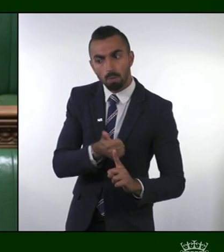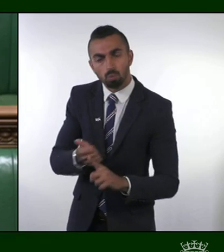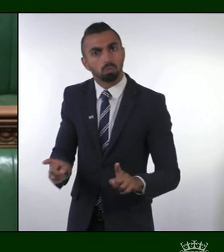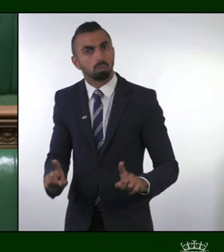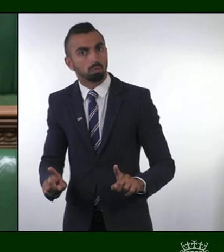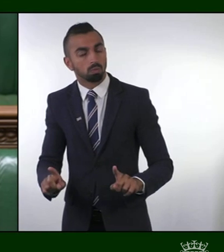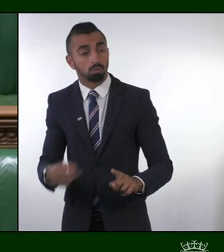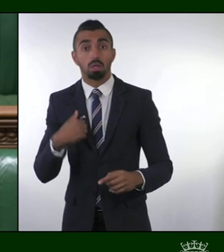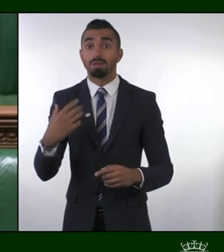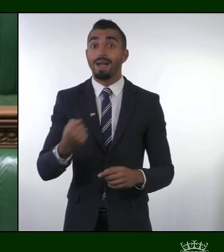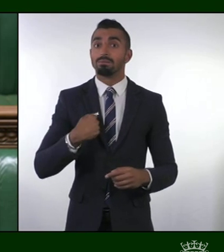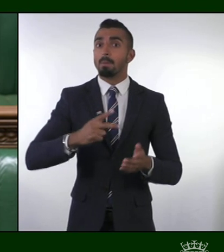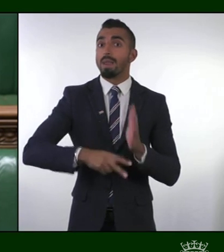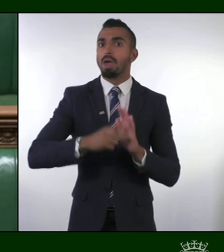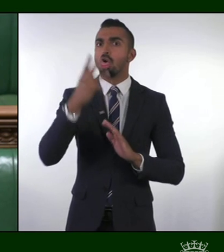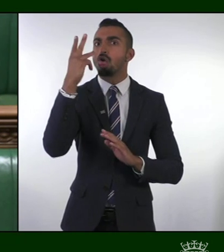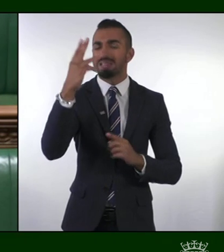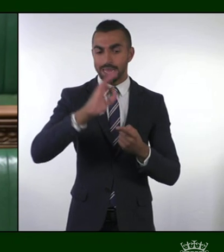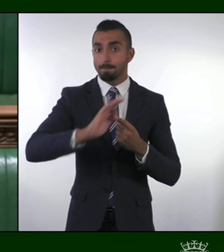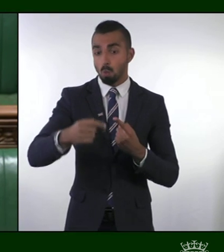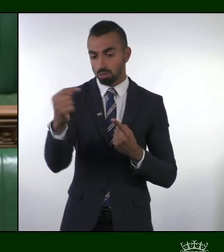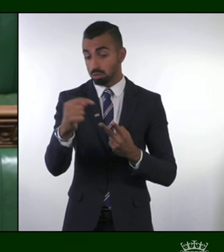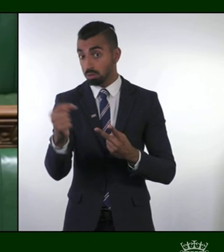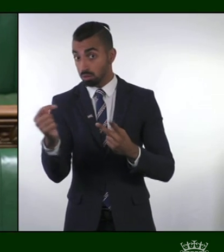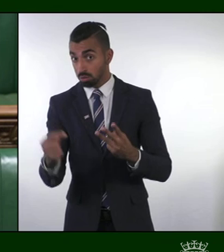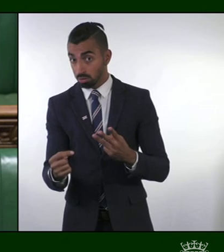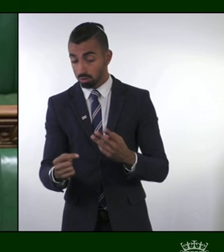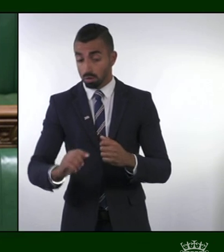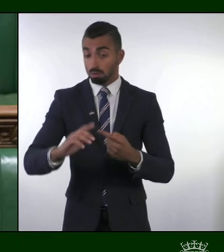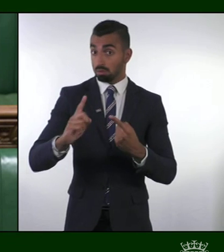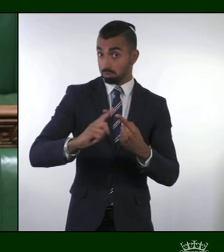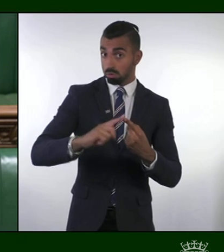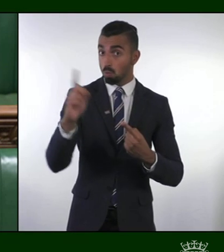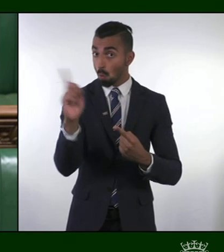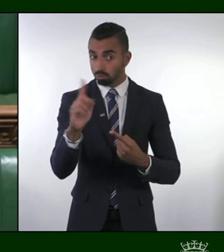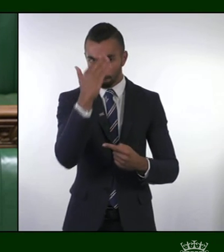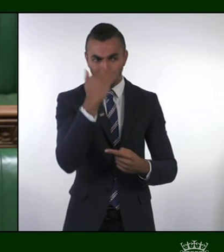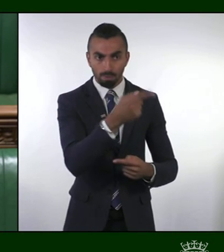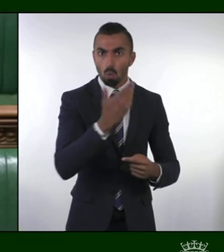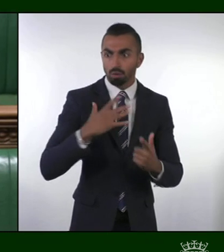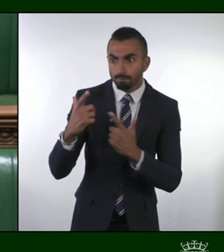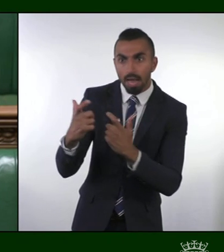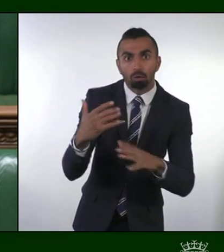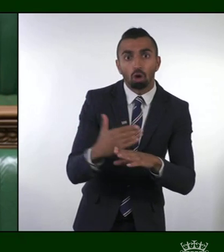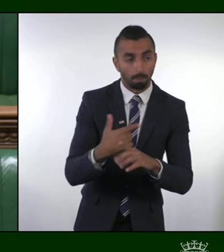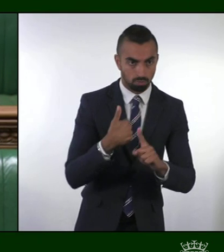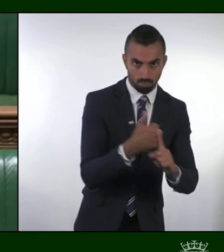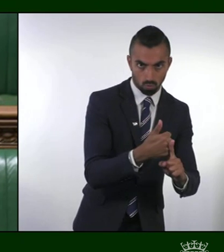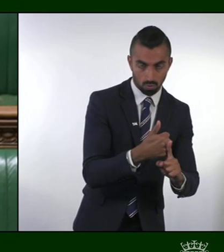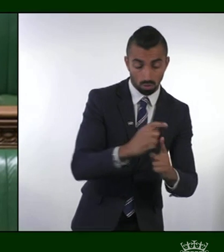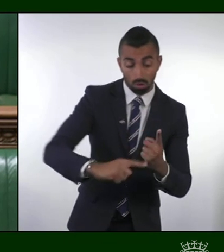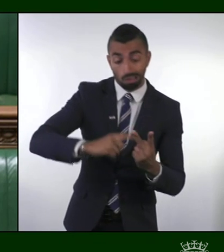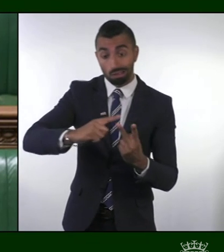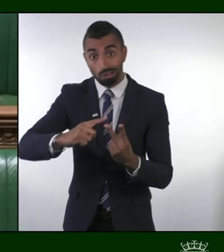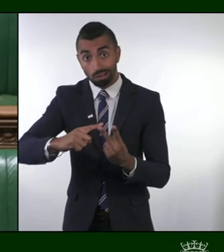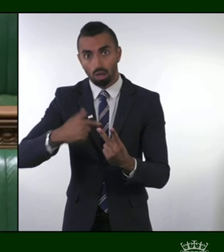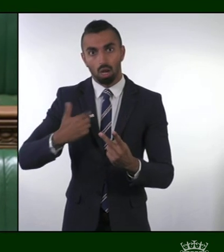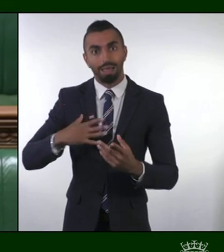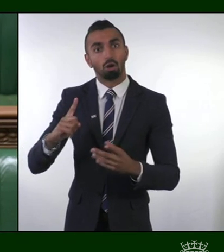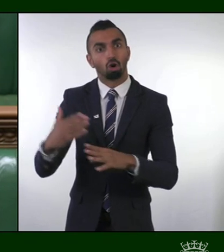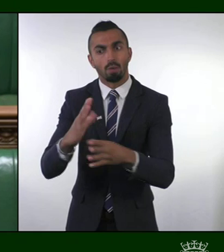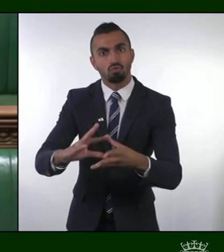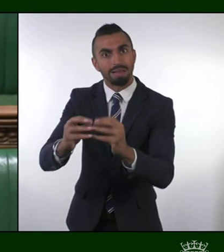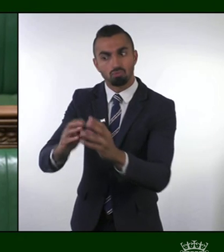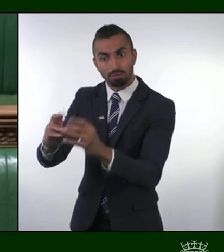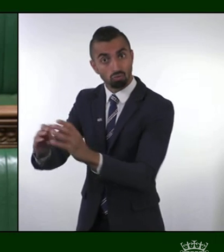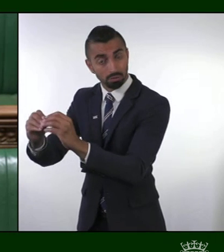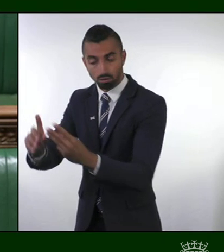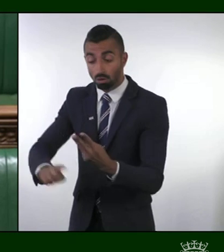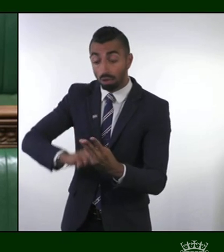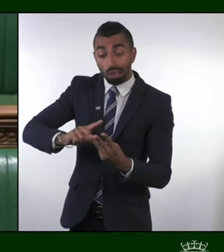We need to, first, support people to find jobs; secondly, create jobs; and, thirdly, protect jobs.